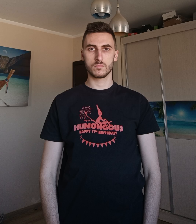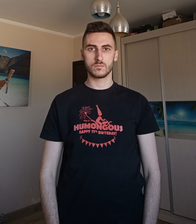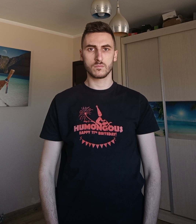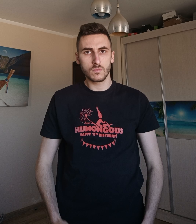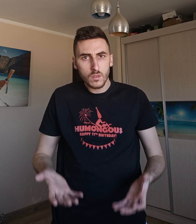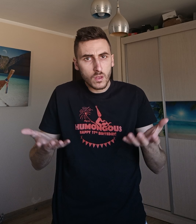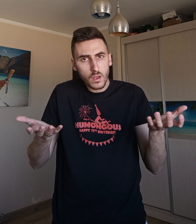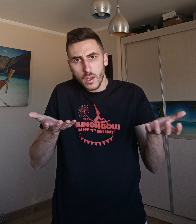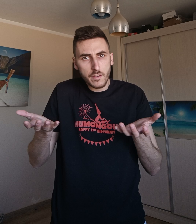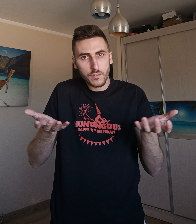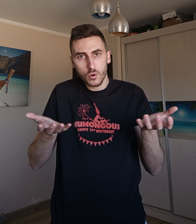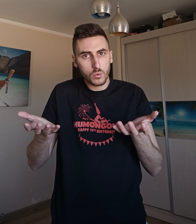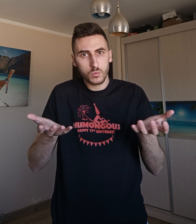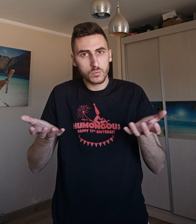איפה